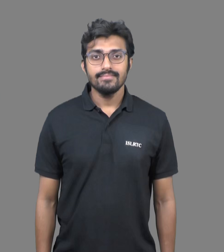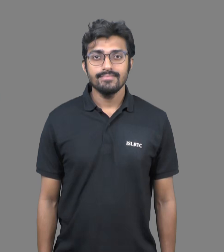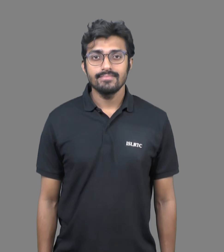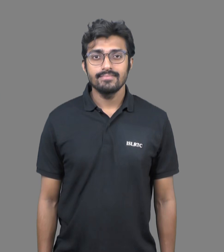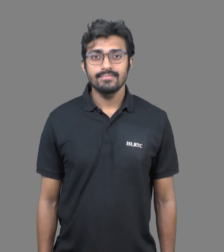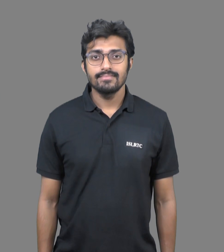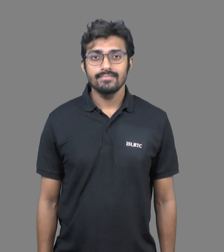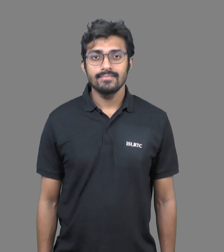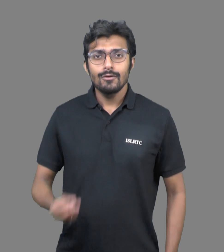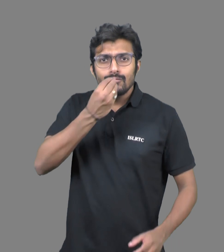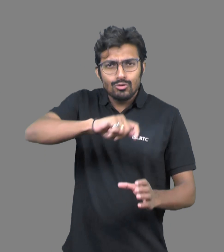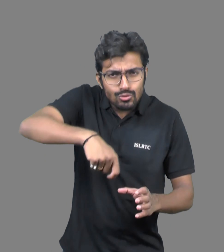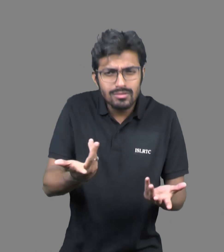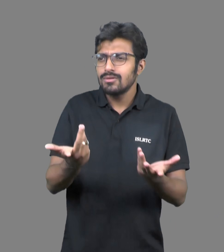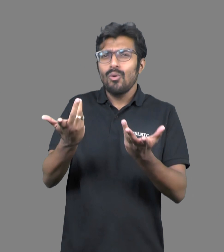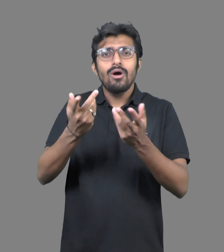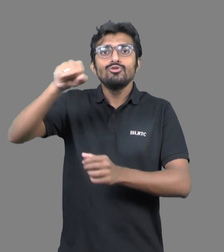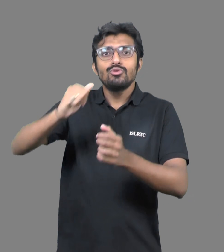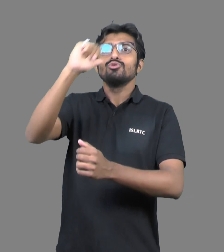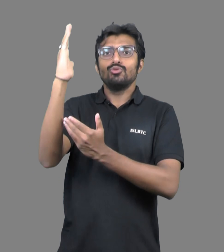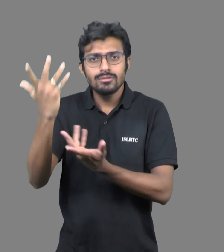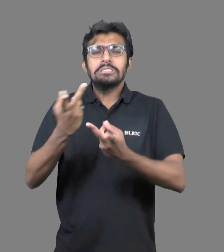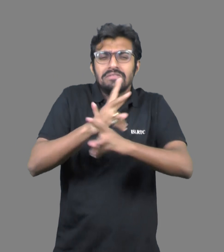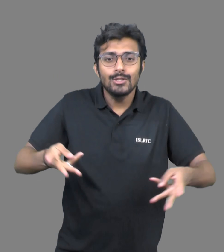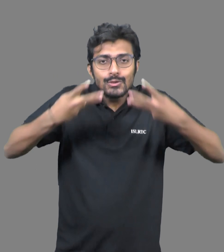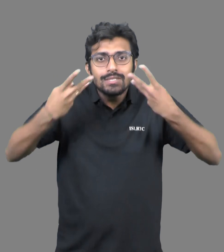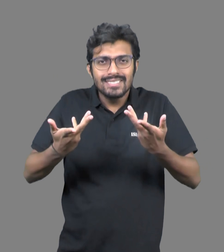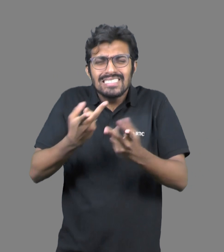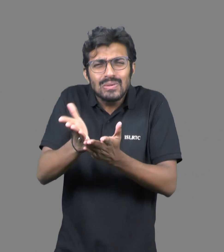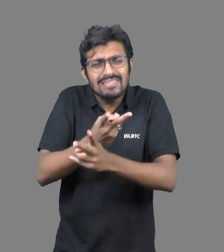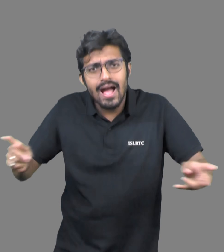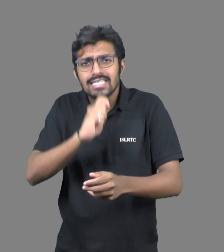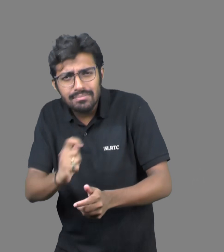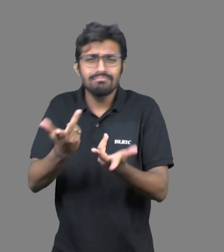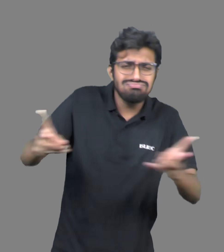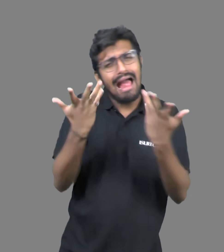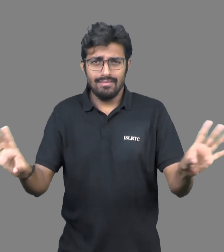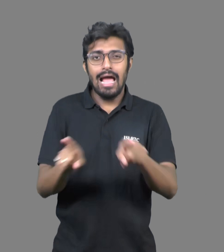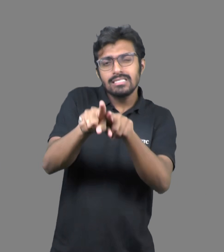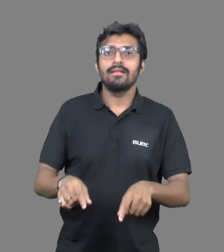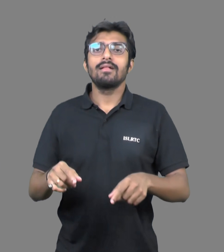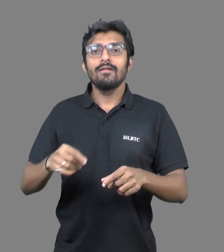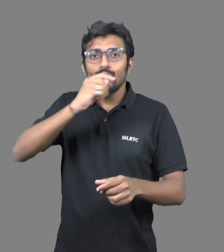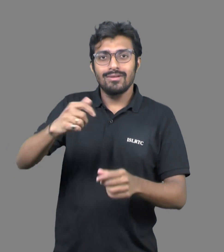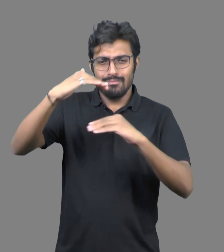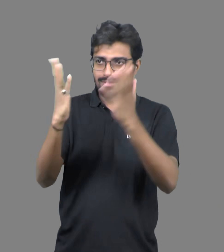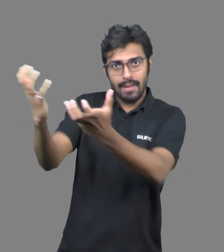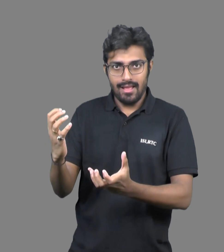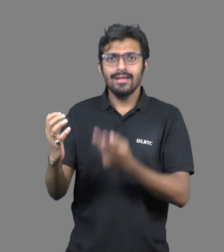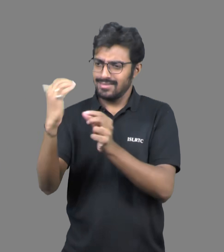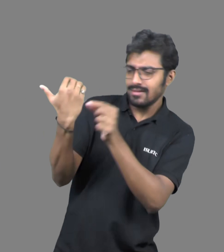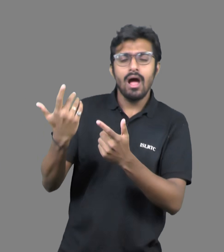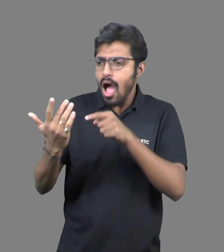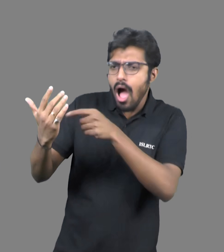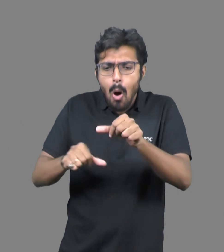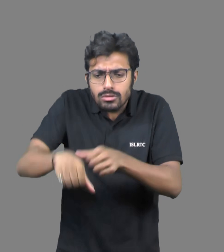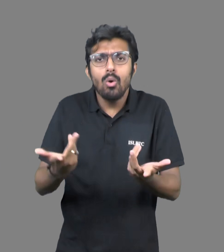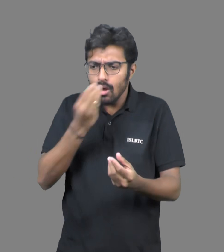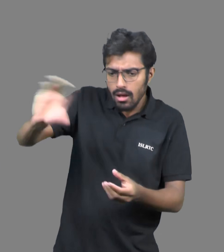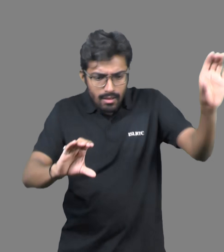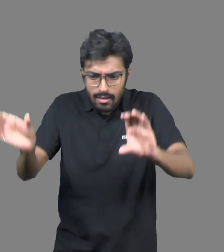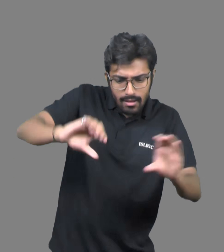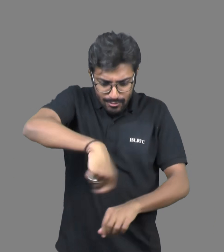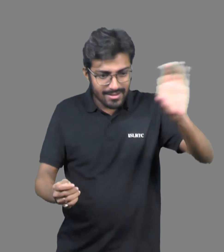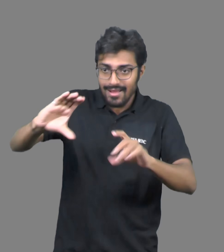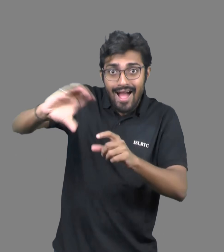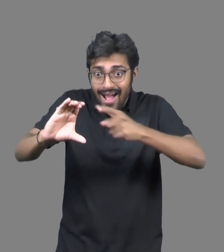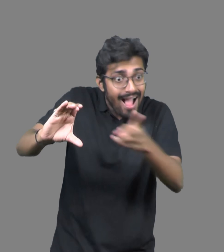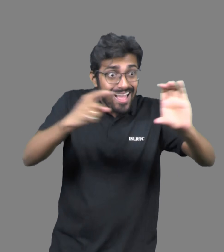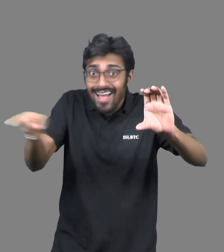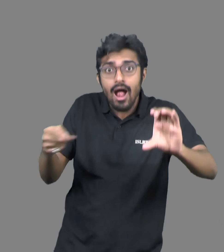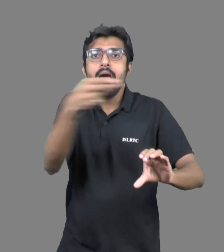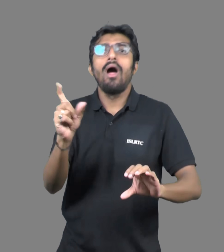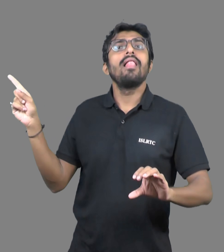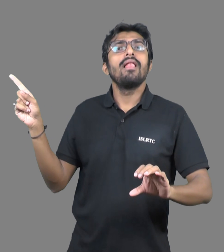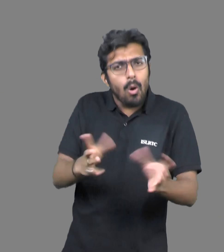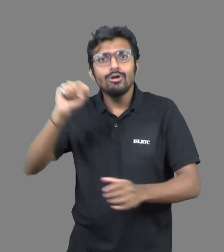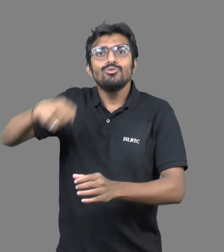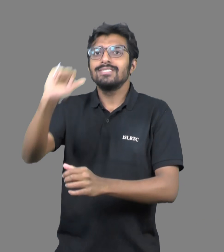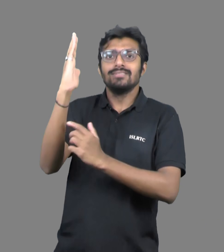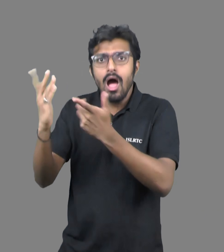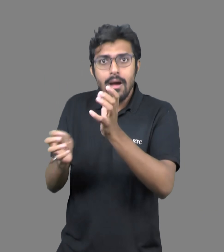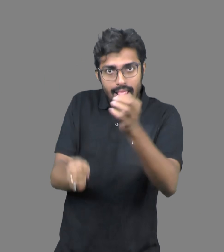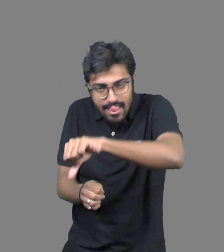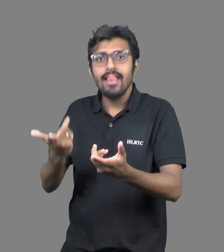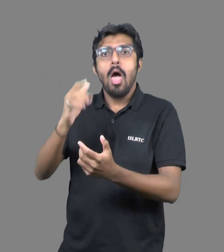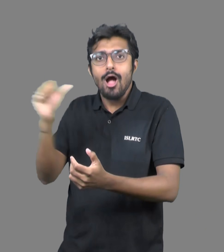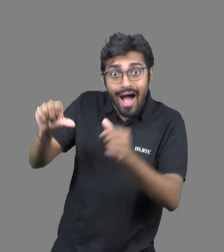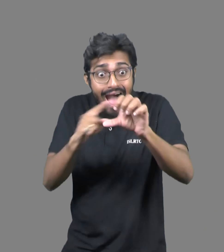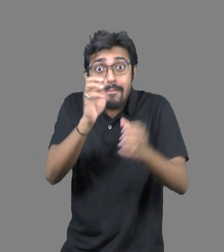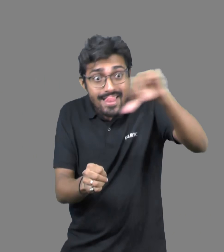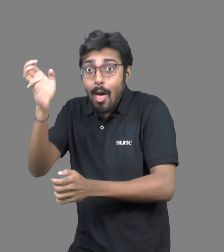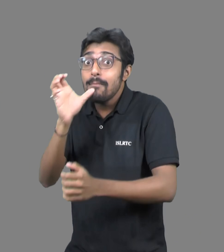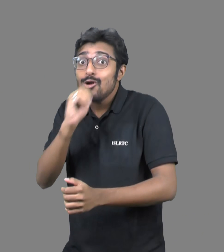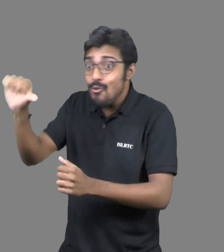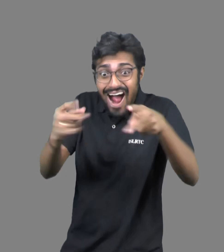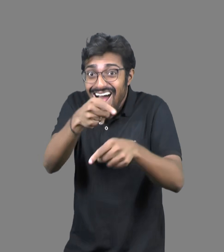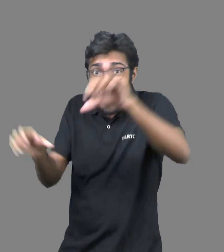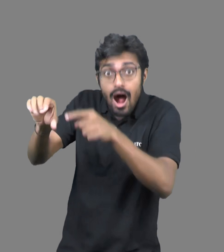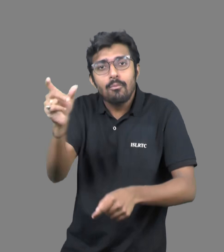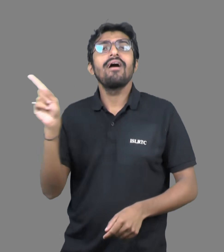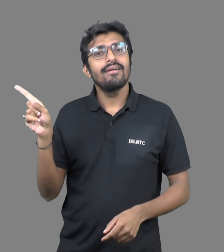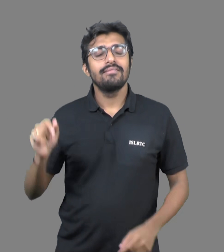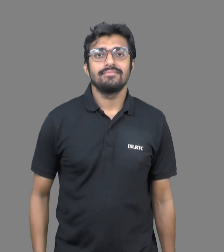Ingredients